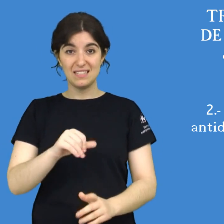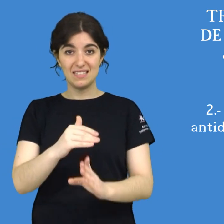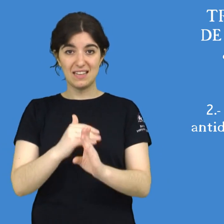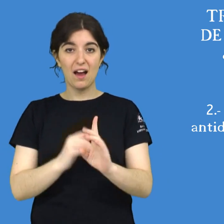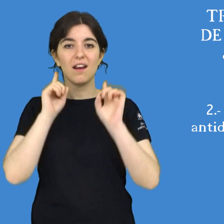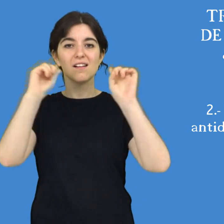nivel bajar